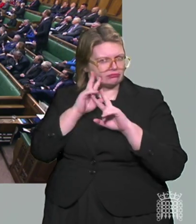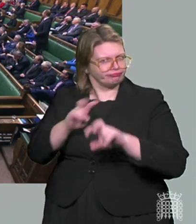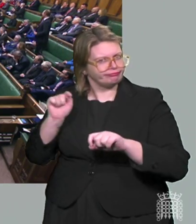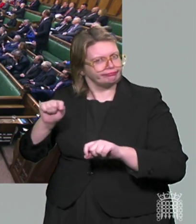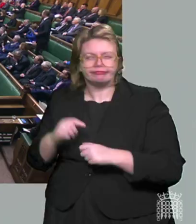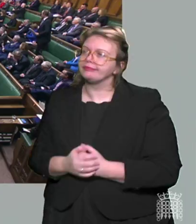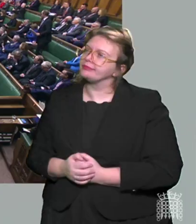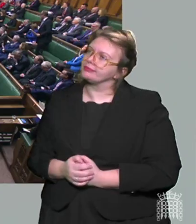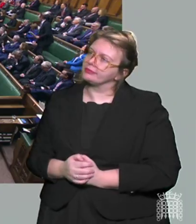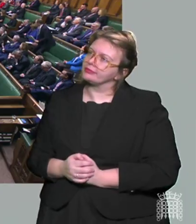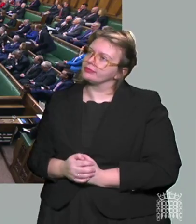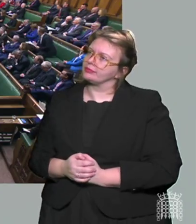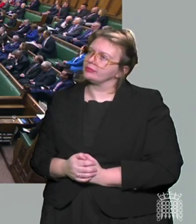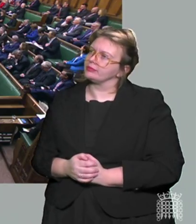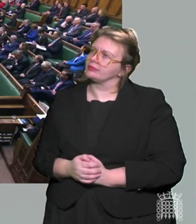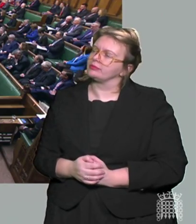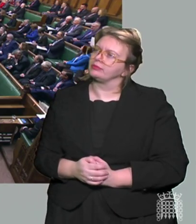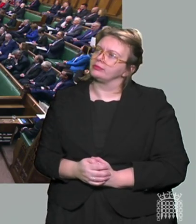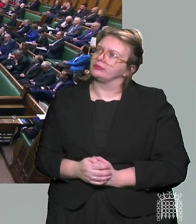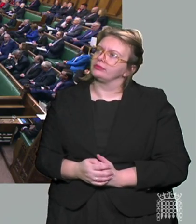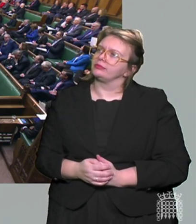I call the shadow Minister.